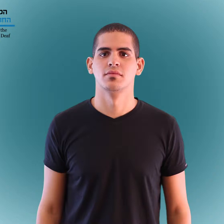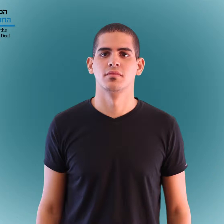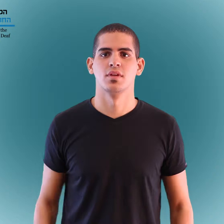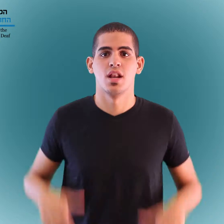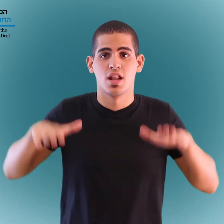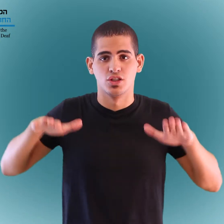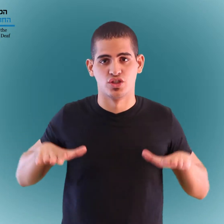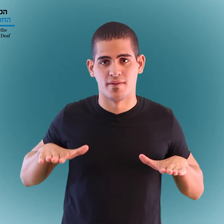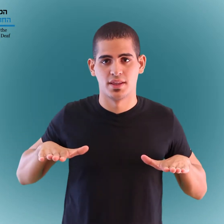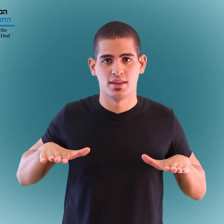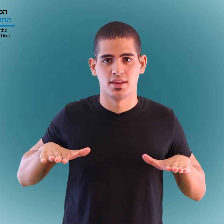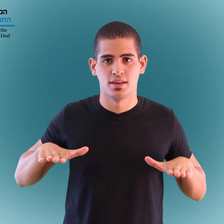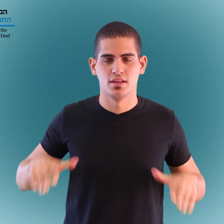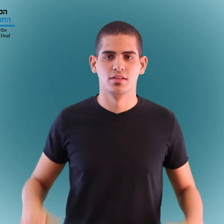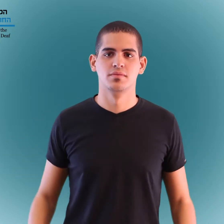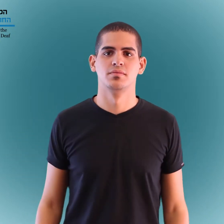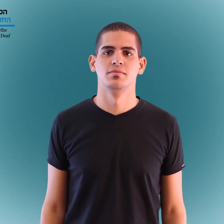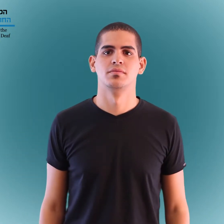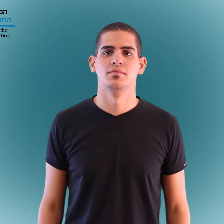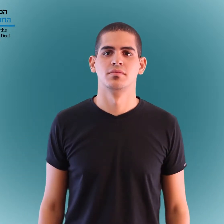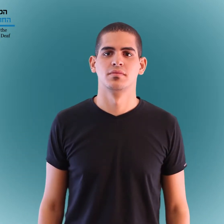לשבת